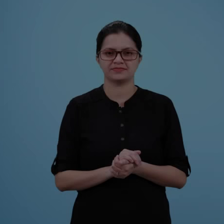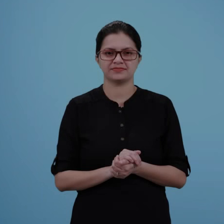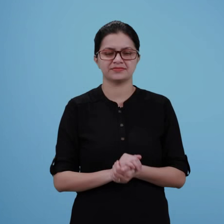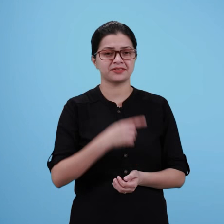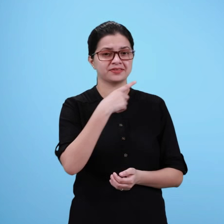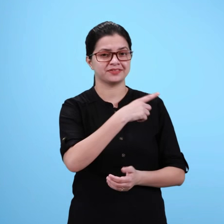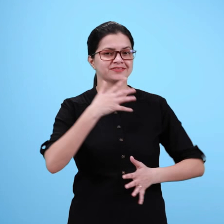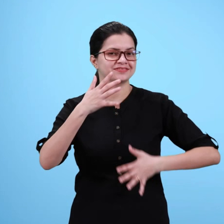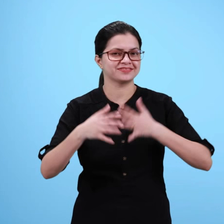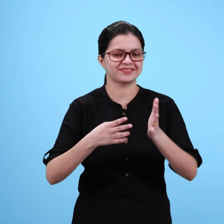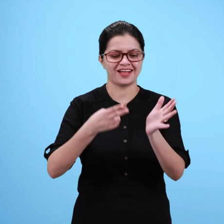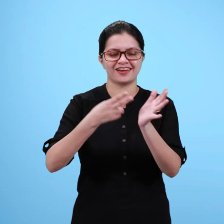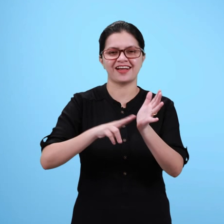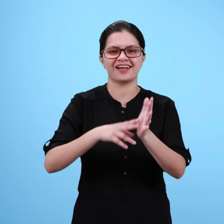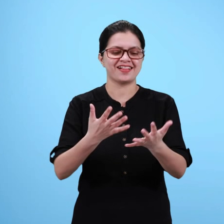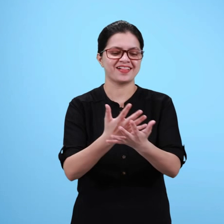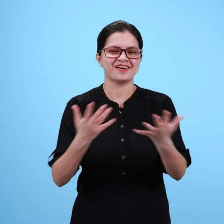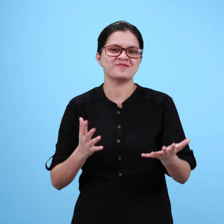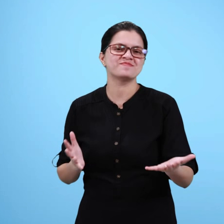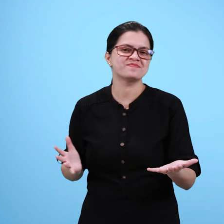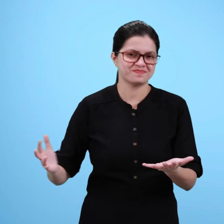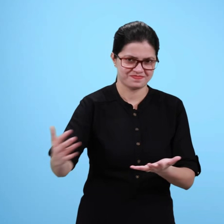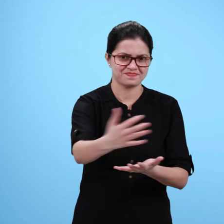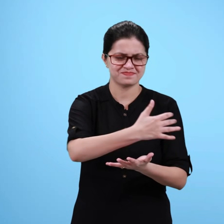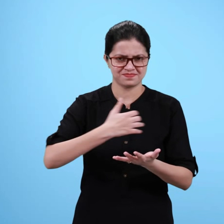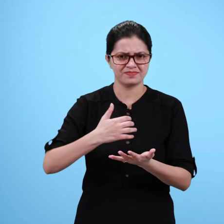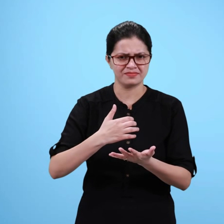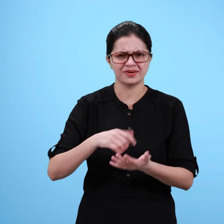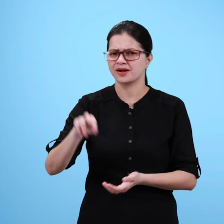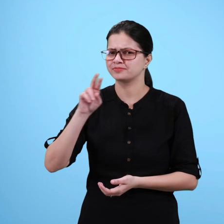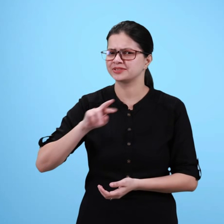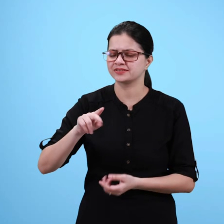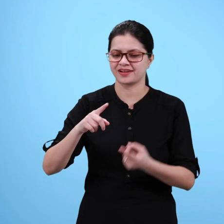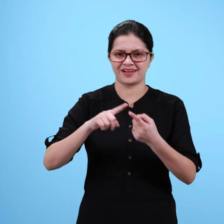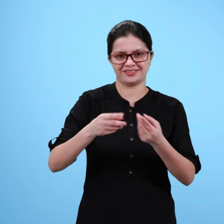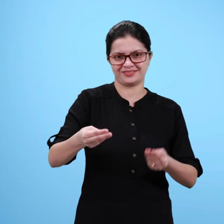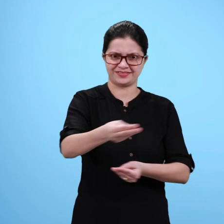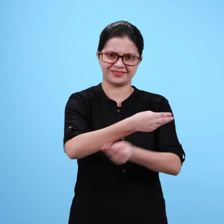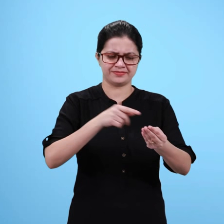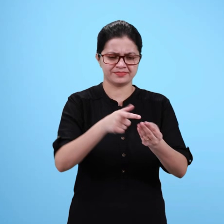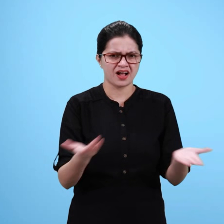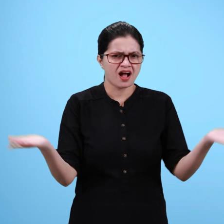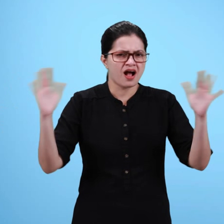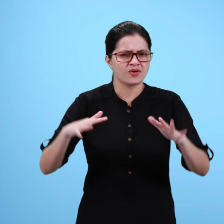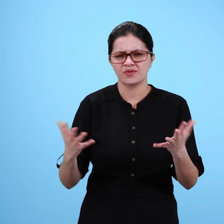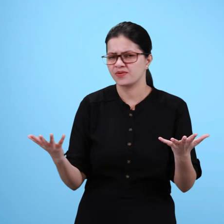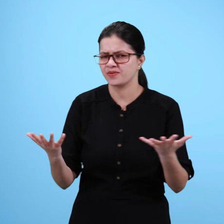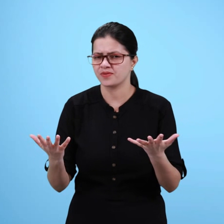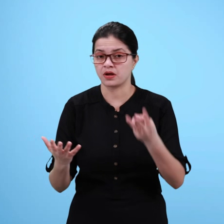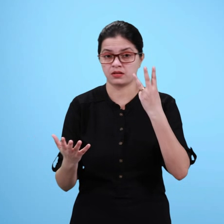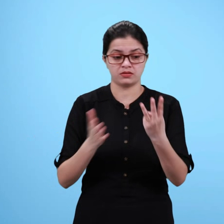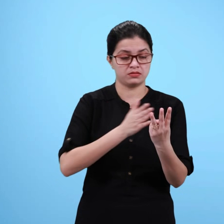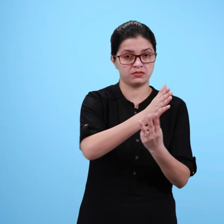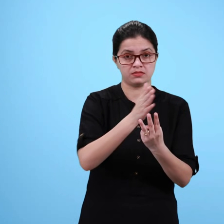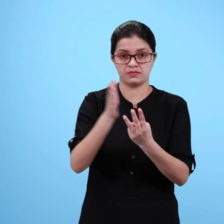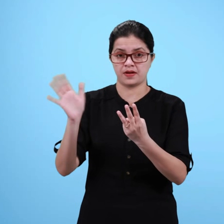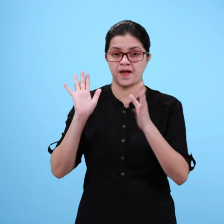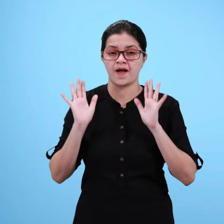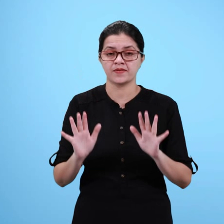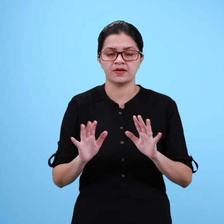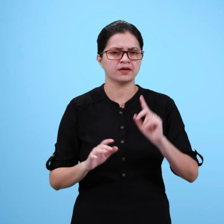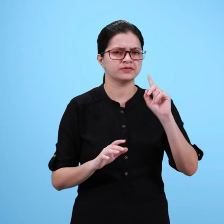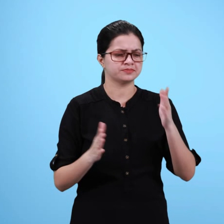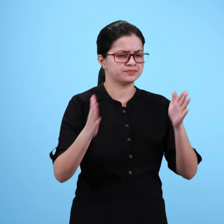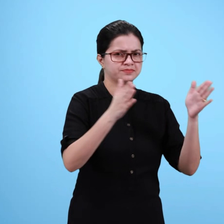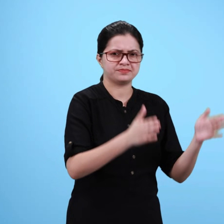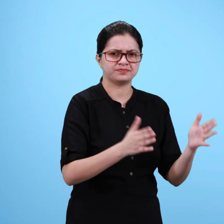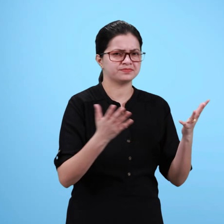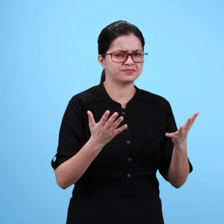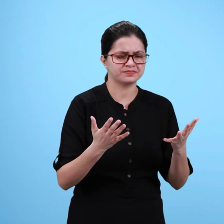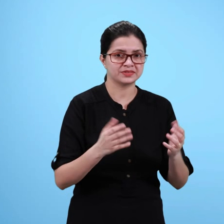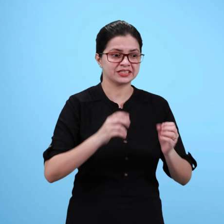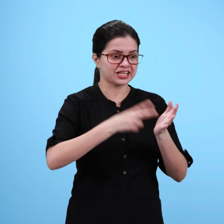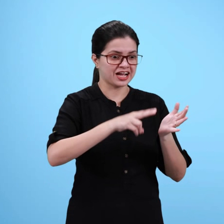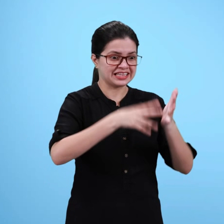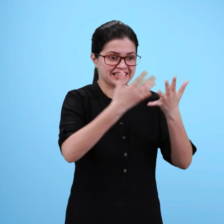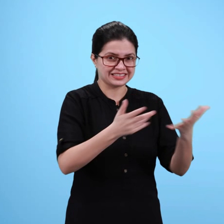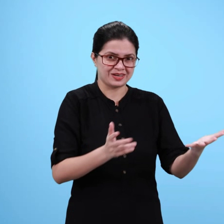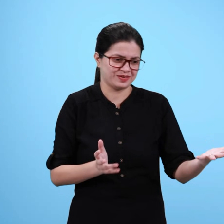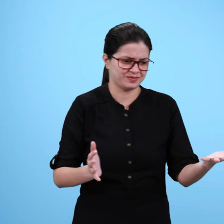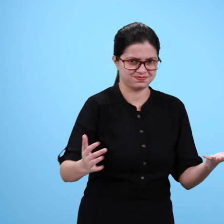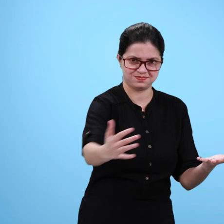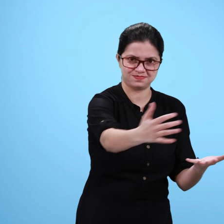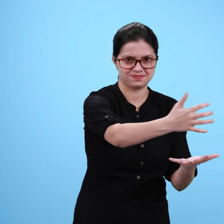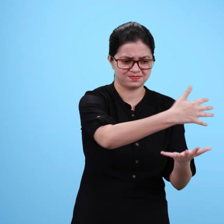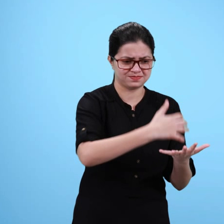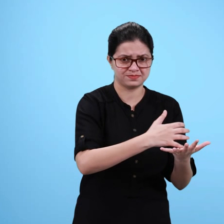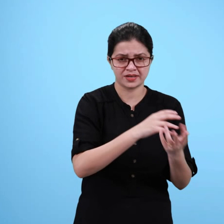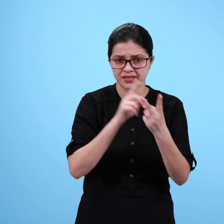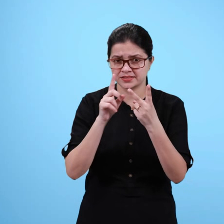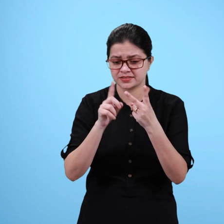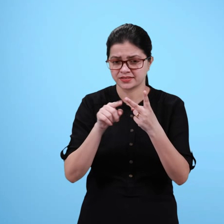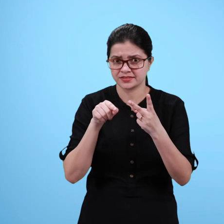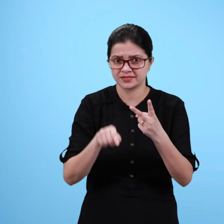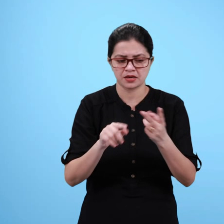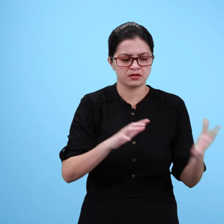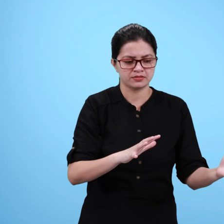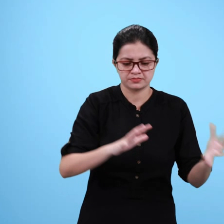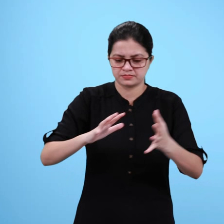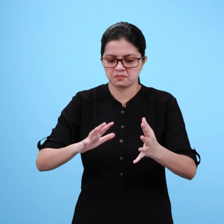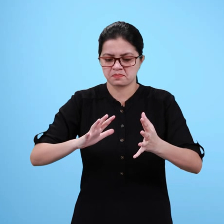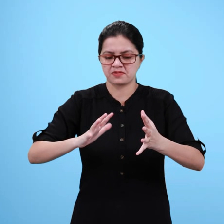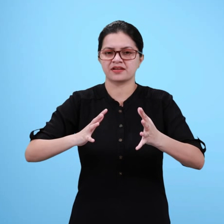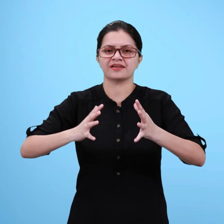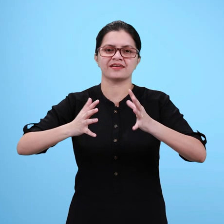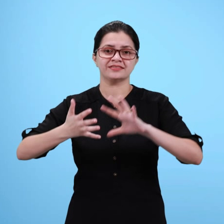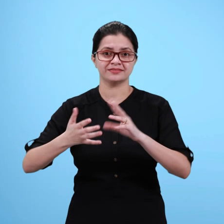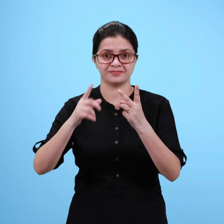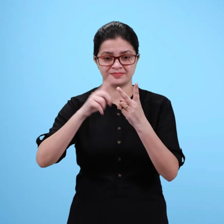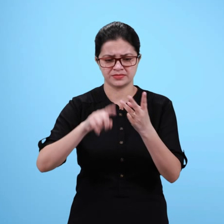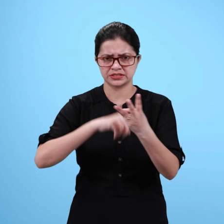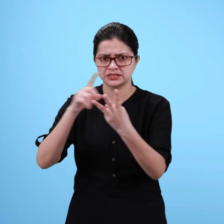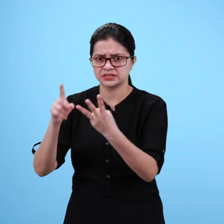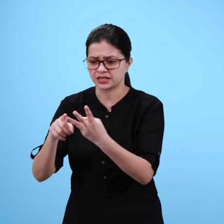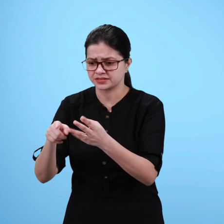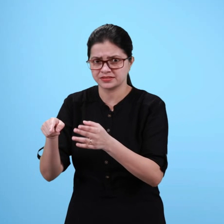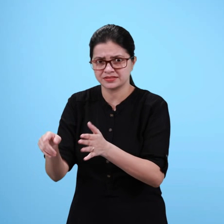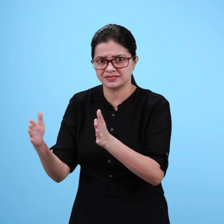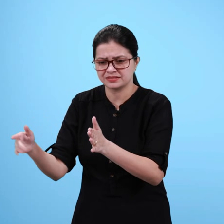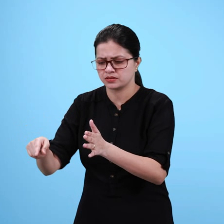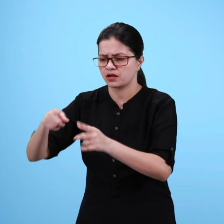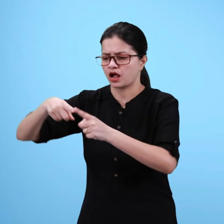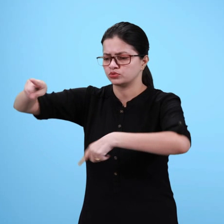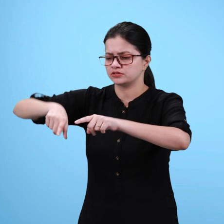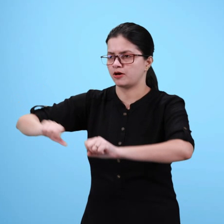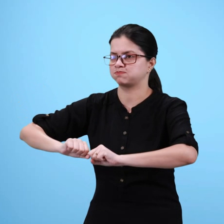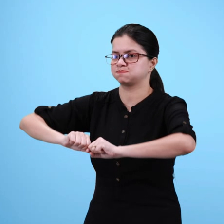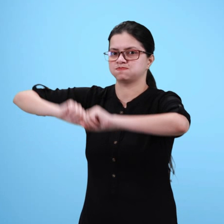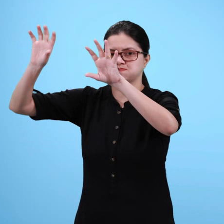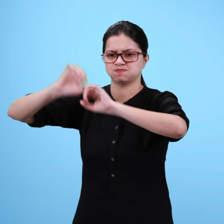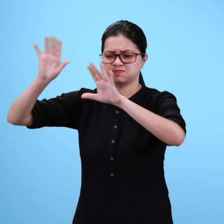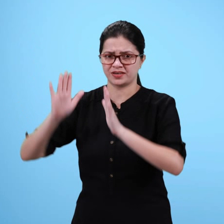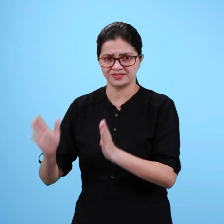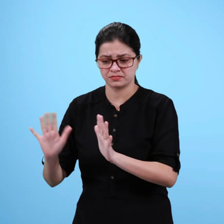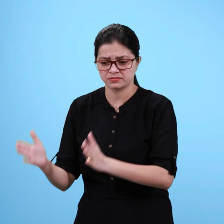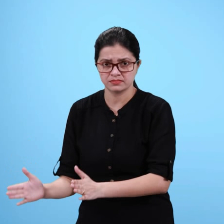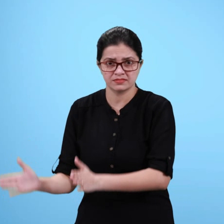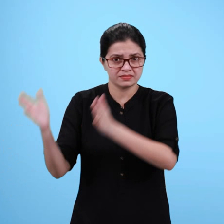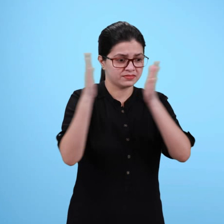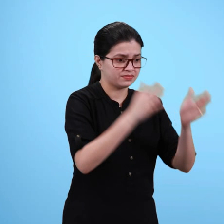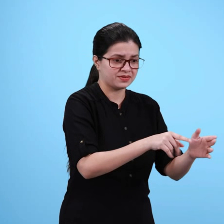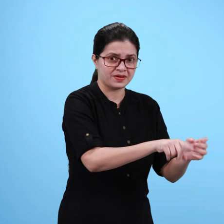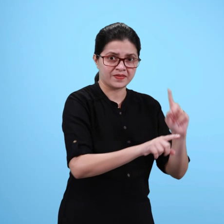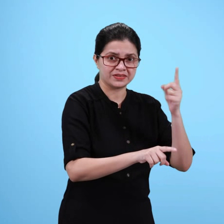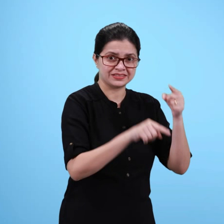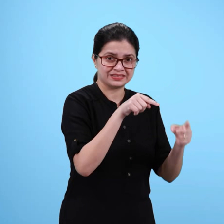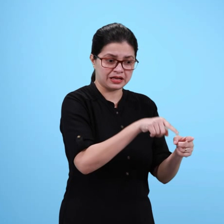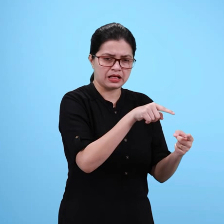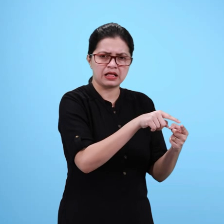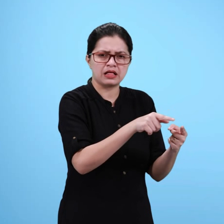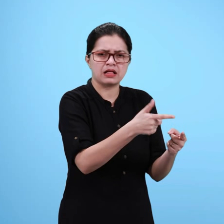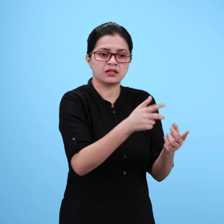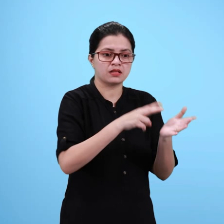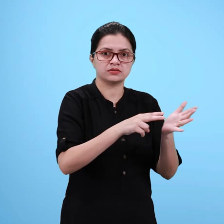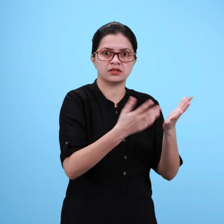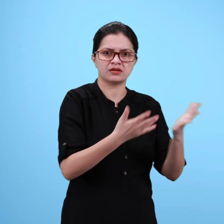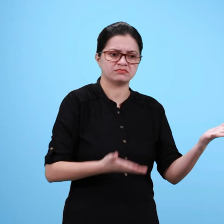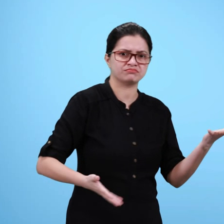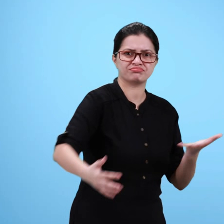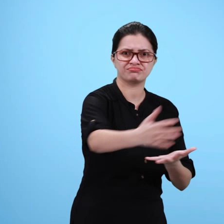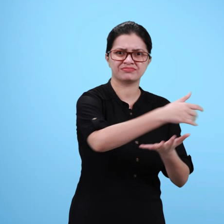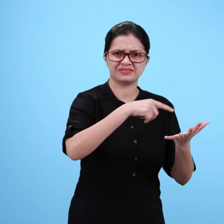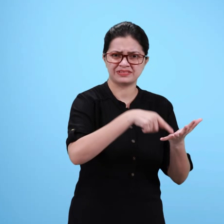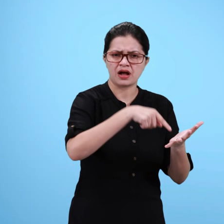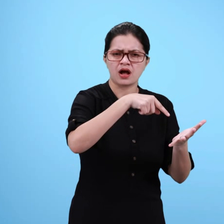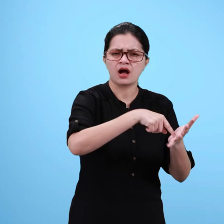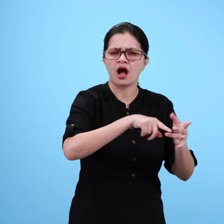Primary Activity This sign refers to primary activities. There are three types of economic economic activities – primary, secondary and tertiary. Primary activities are those connected with extraction and production of natural resources.